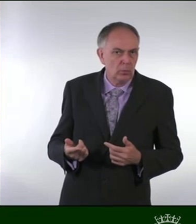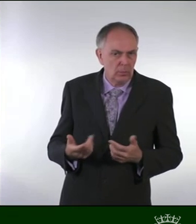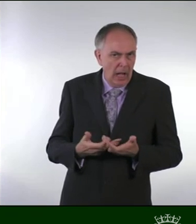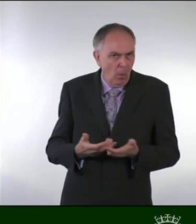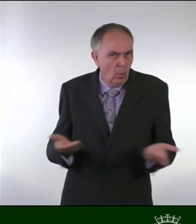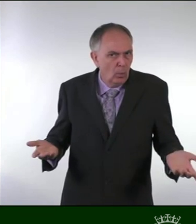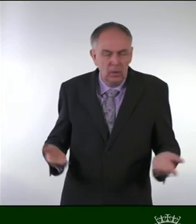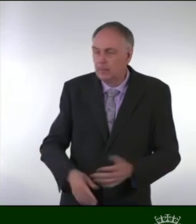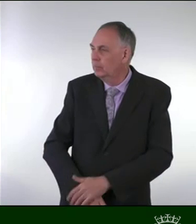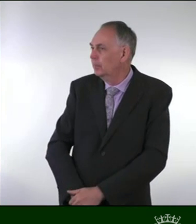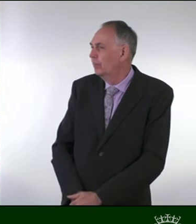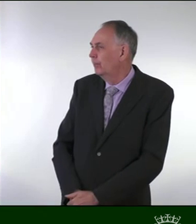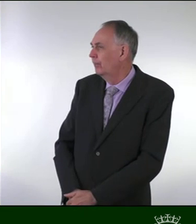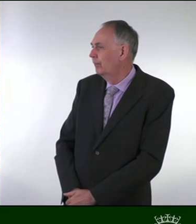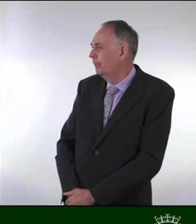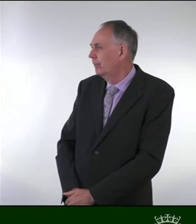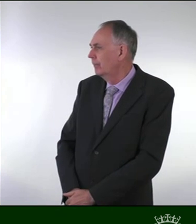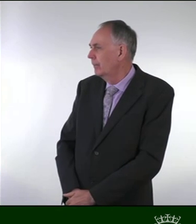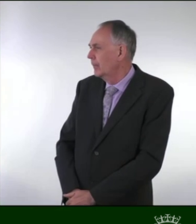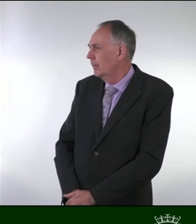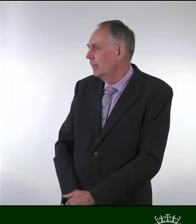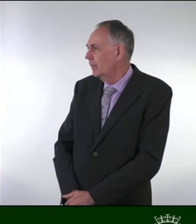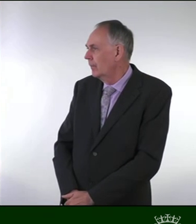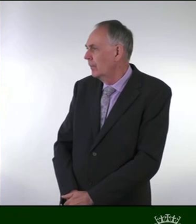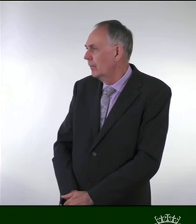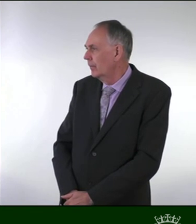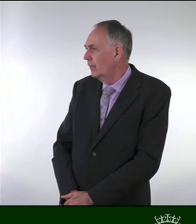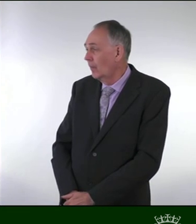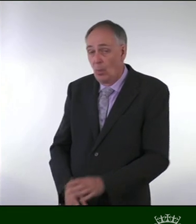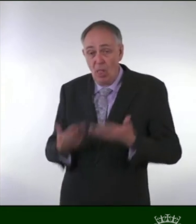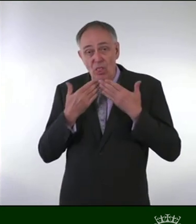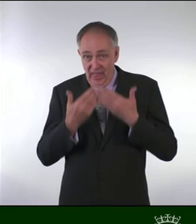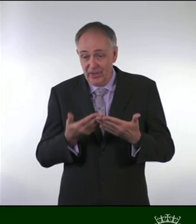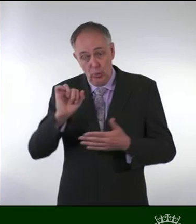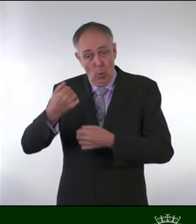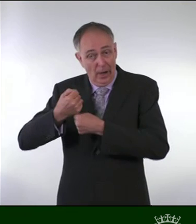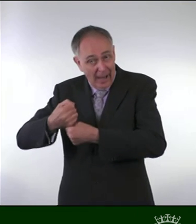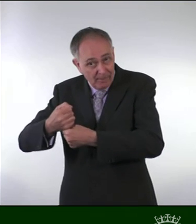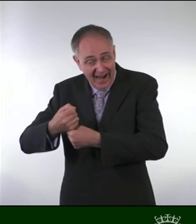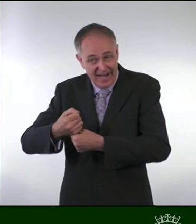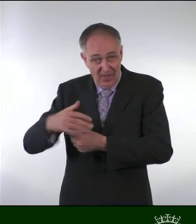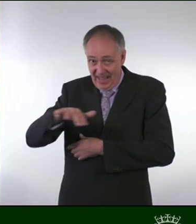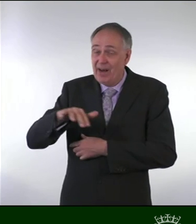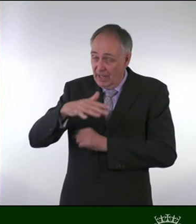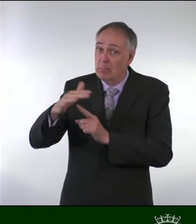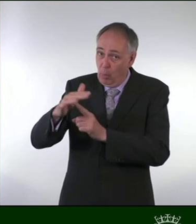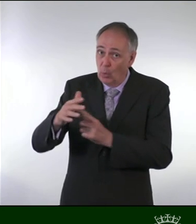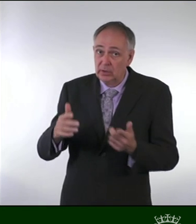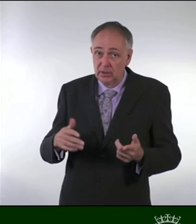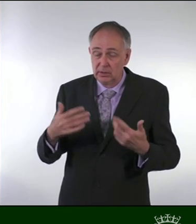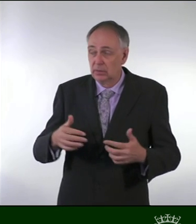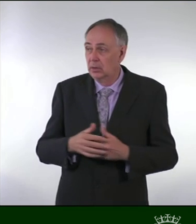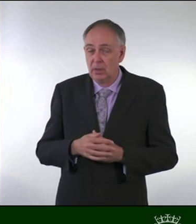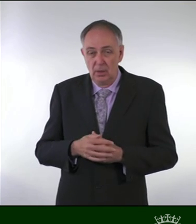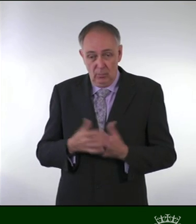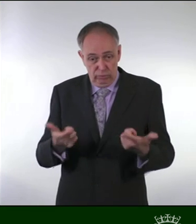I thank my honourable Friend for campaigning on this issue, which is, of course, incredibly important, and has been particularly so during lockdown.